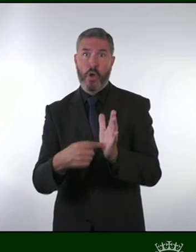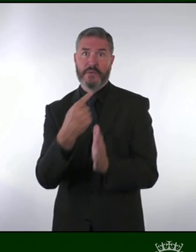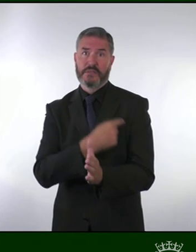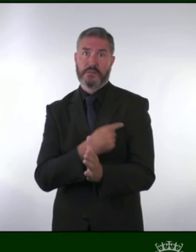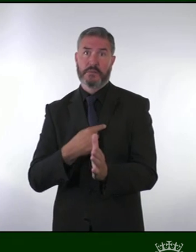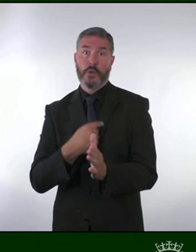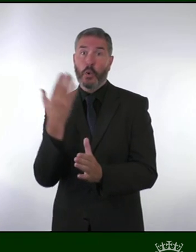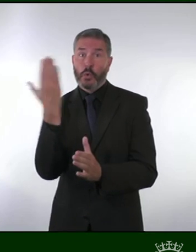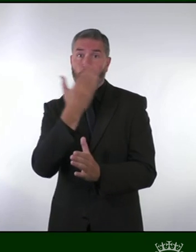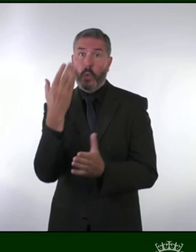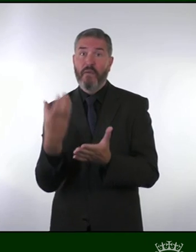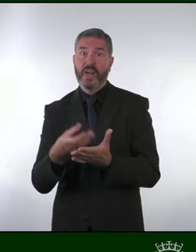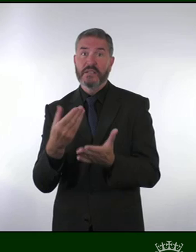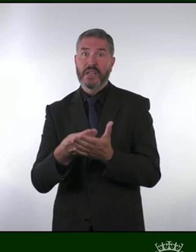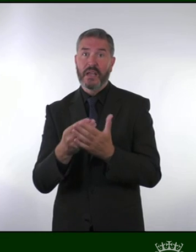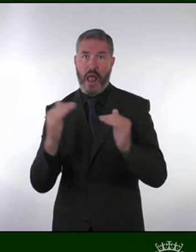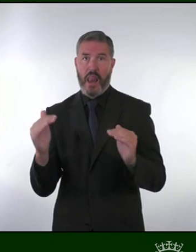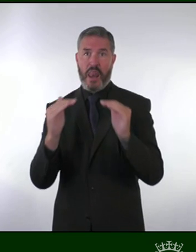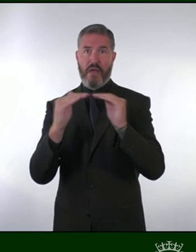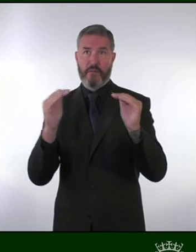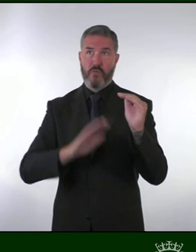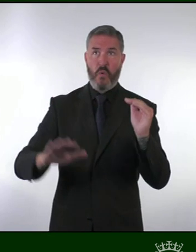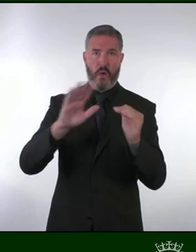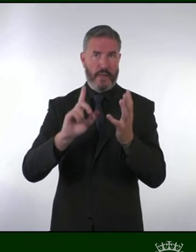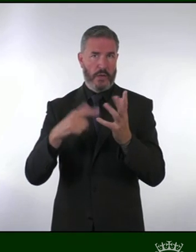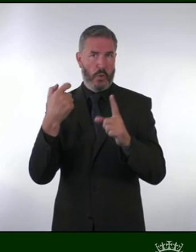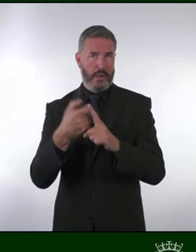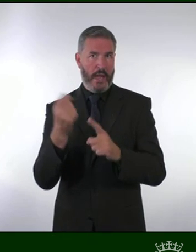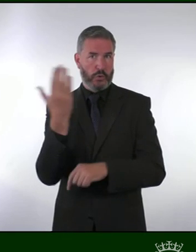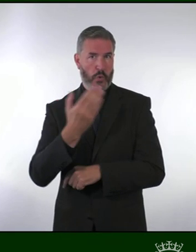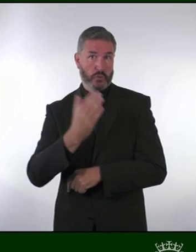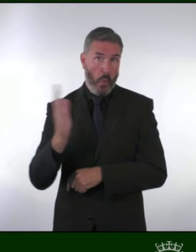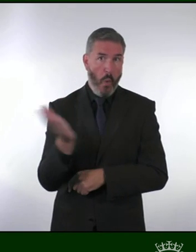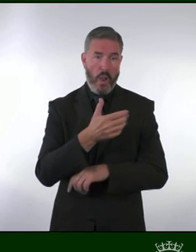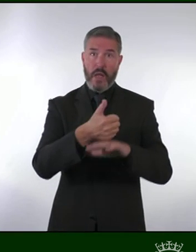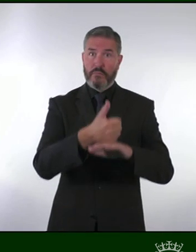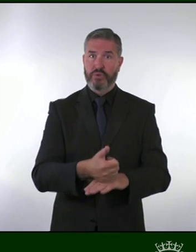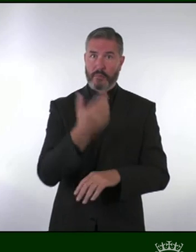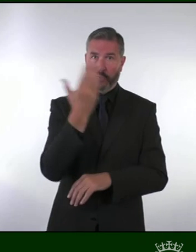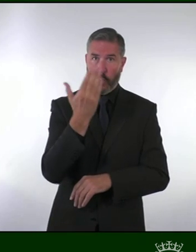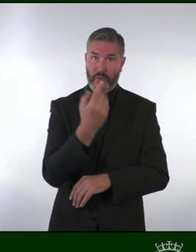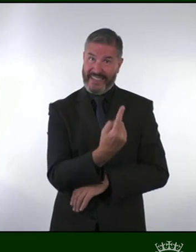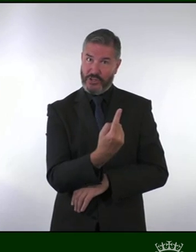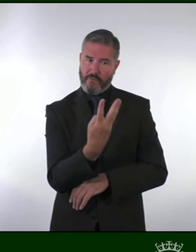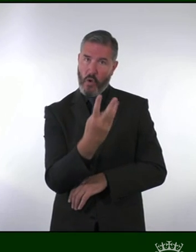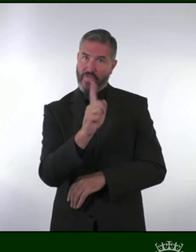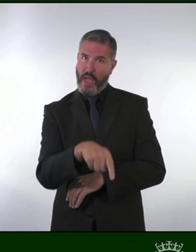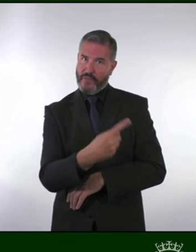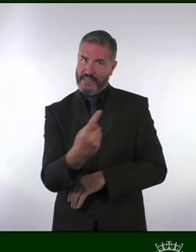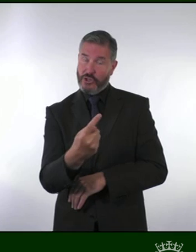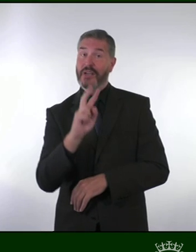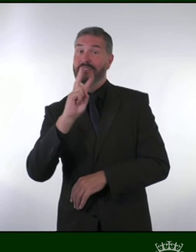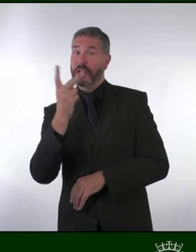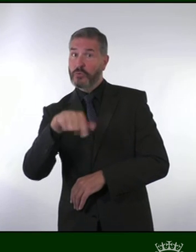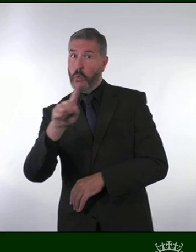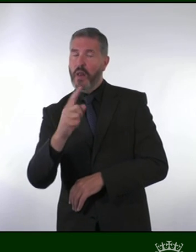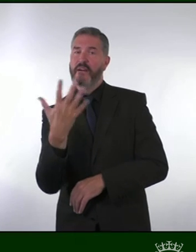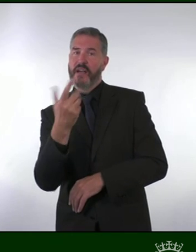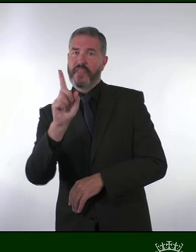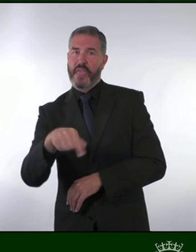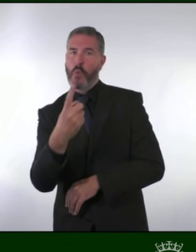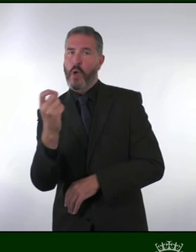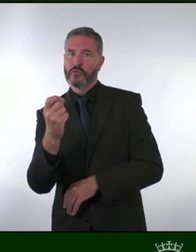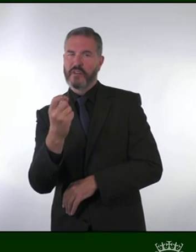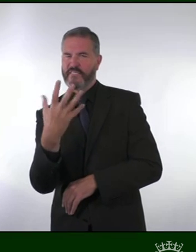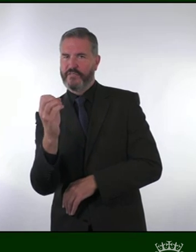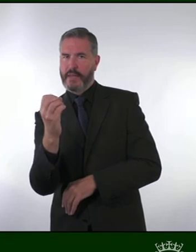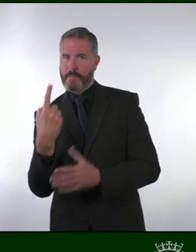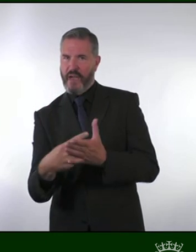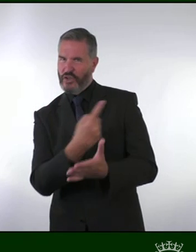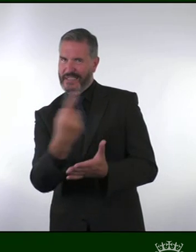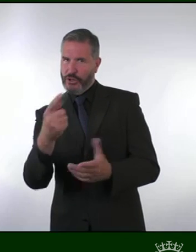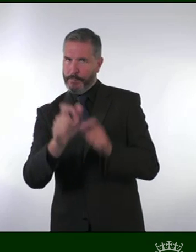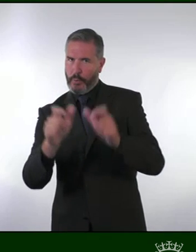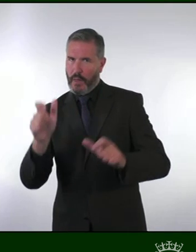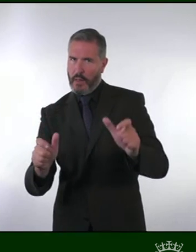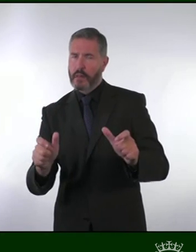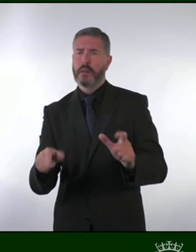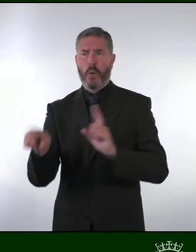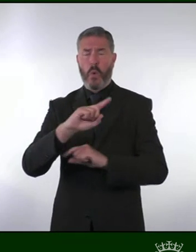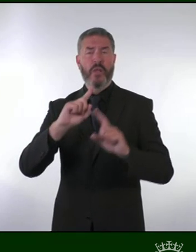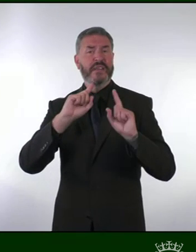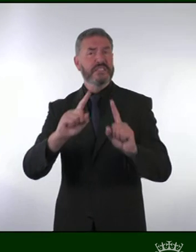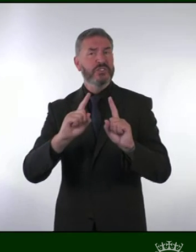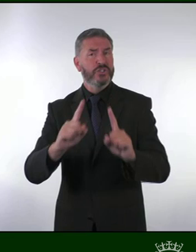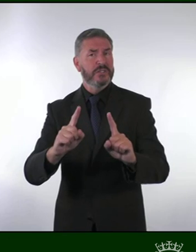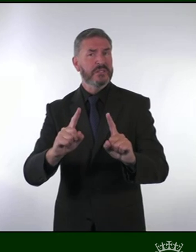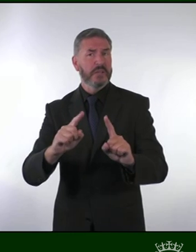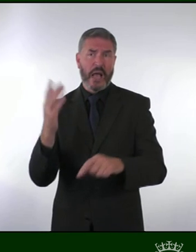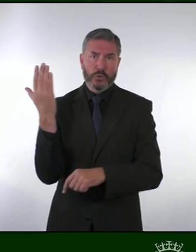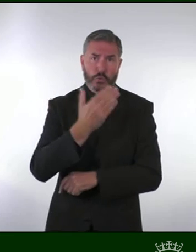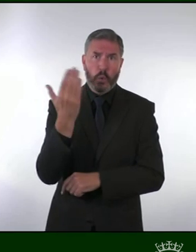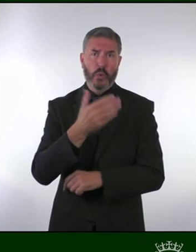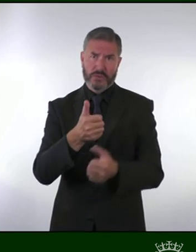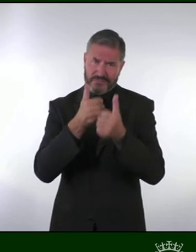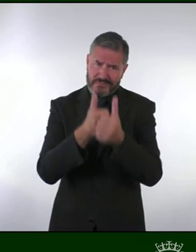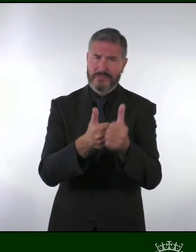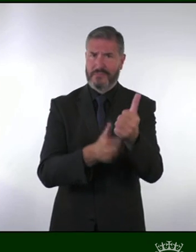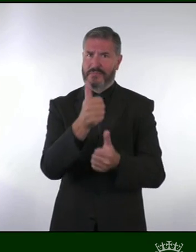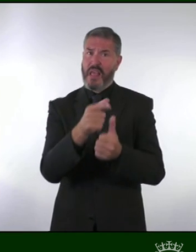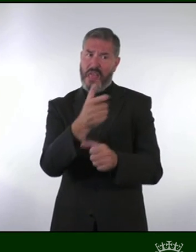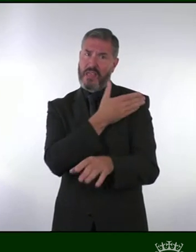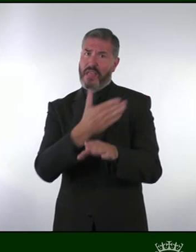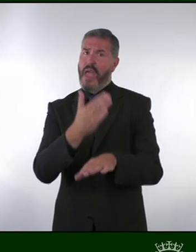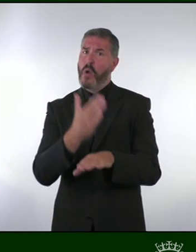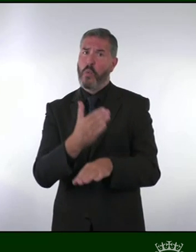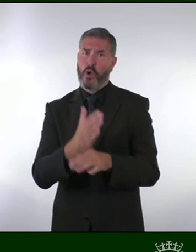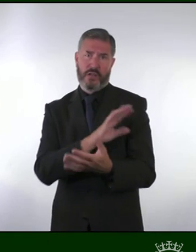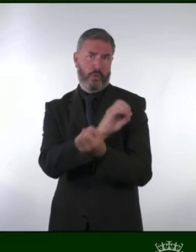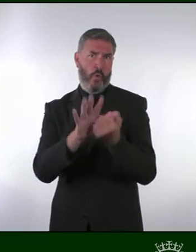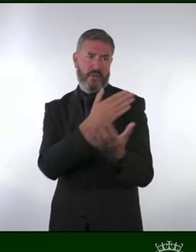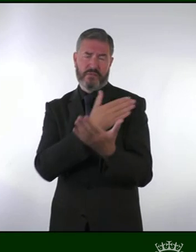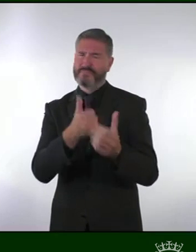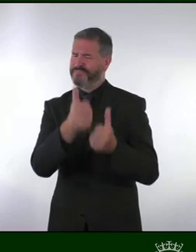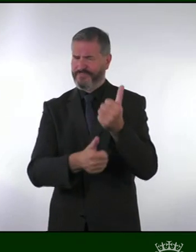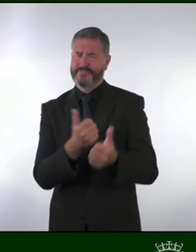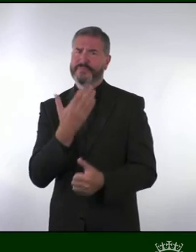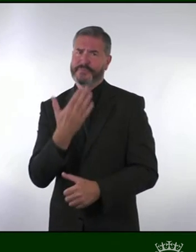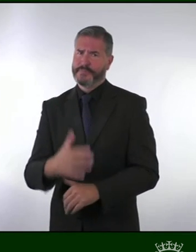We are levelling up school funding across the country so that every primary school pupil receives at least £4,000 per head and every secondary school pupil £5,150, and I pay tribute to all the teachers and all the schools in my honourable Friend’s constituency for the excellent work that they have done in the last few months.